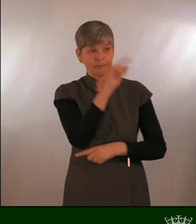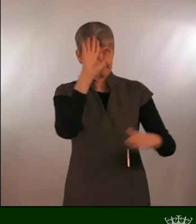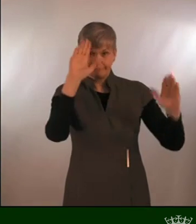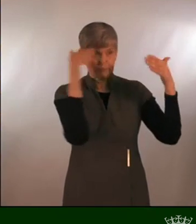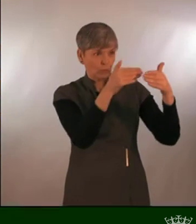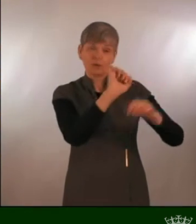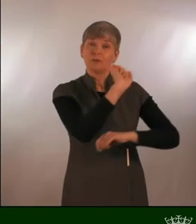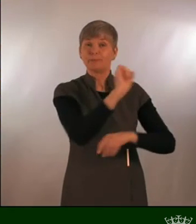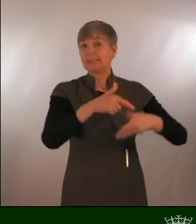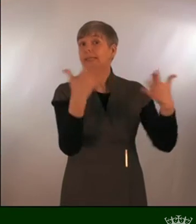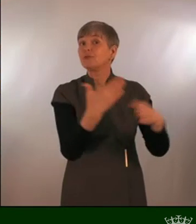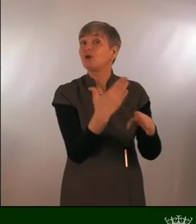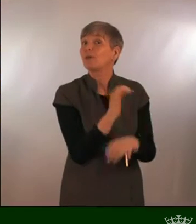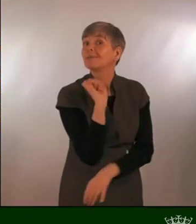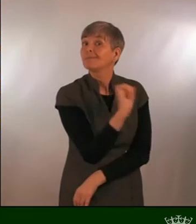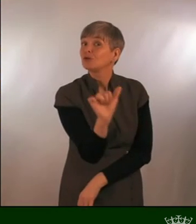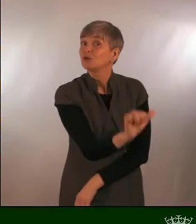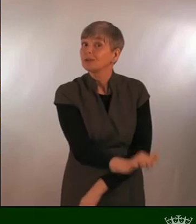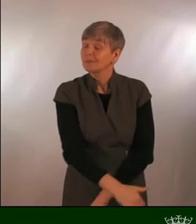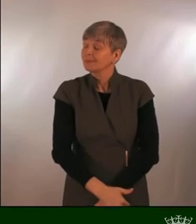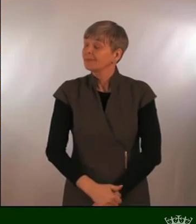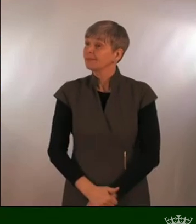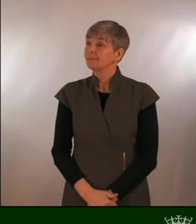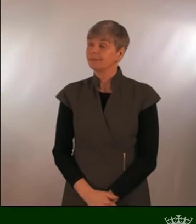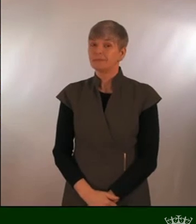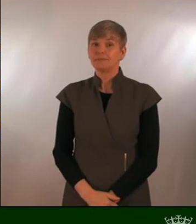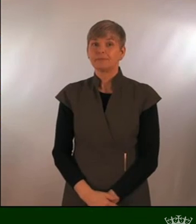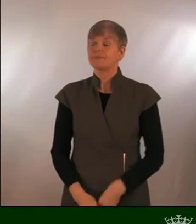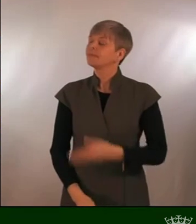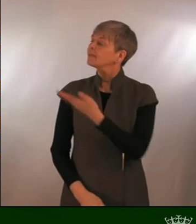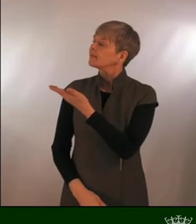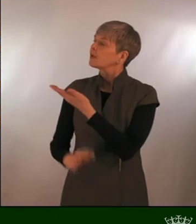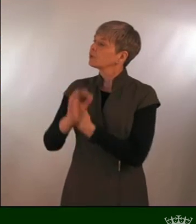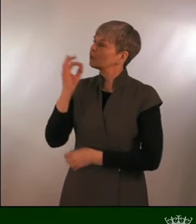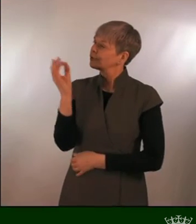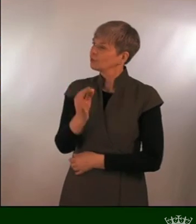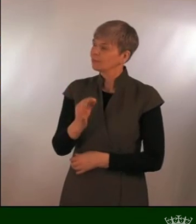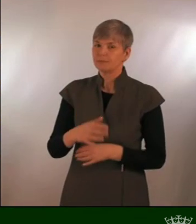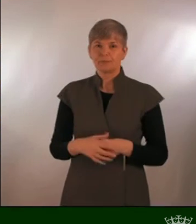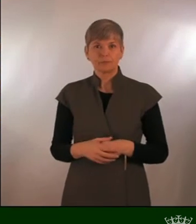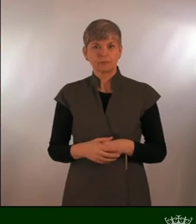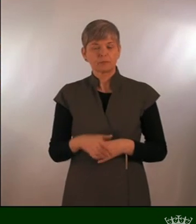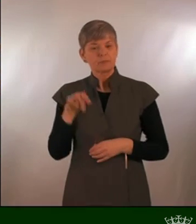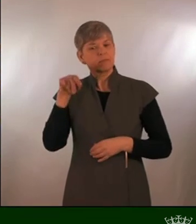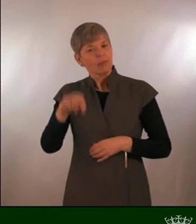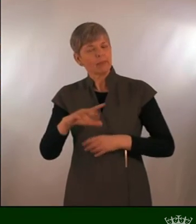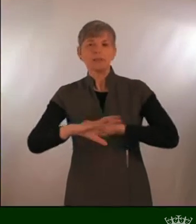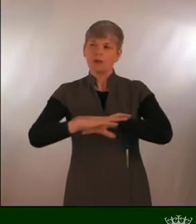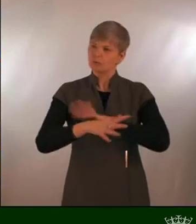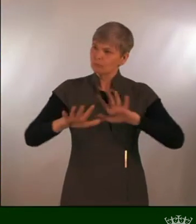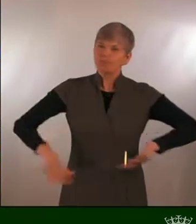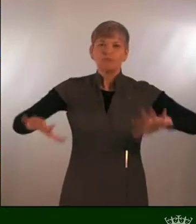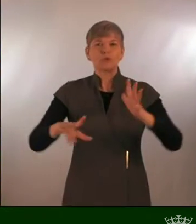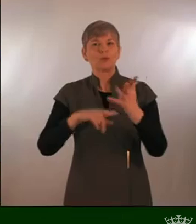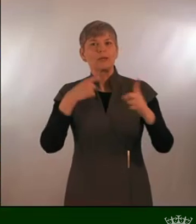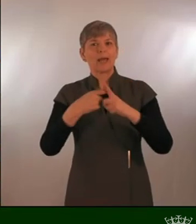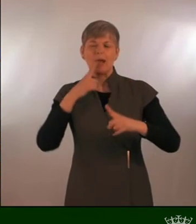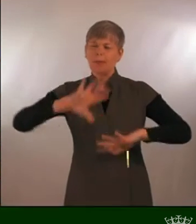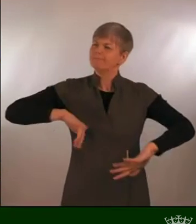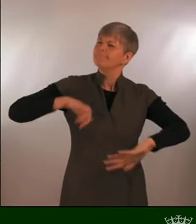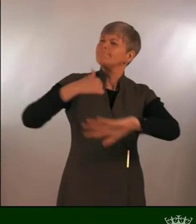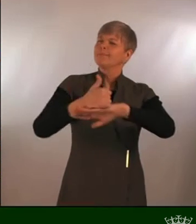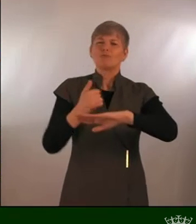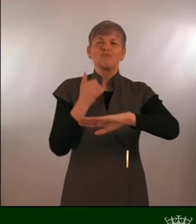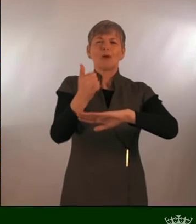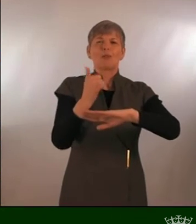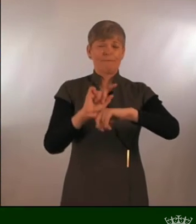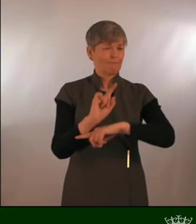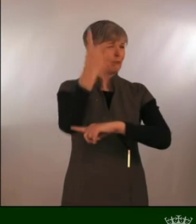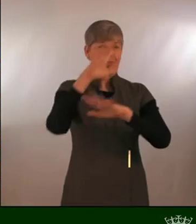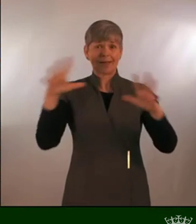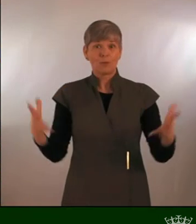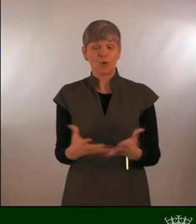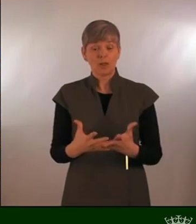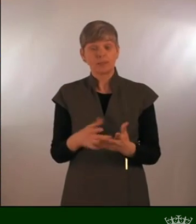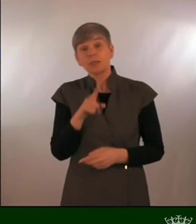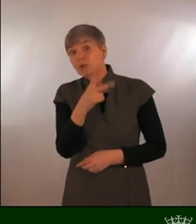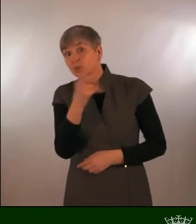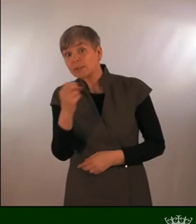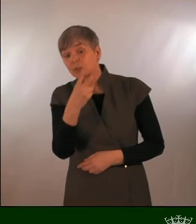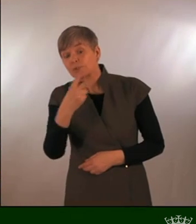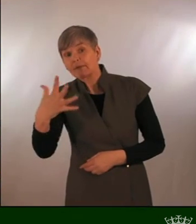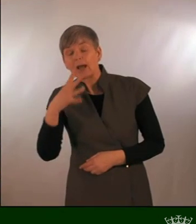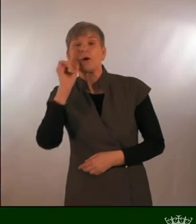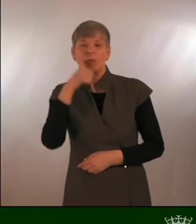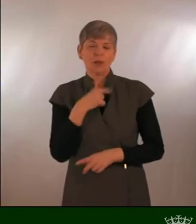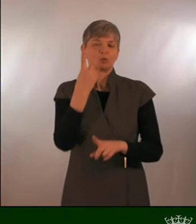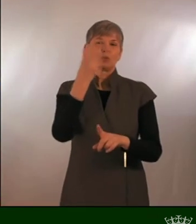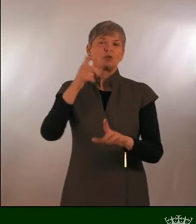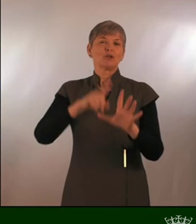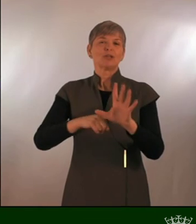As this is the country that brought railways to the world, what plans does my right honourable Friend have to celebrate their 200th anniversary in 2025?